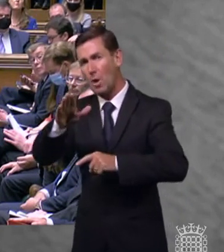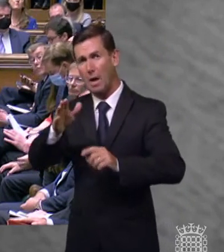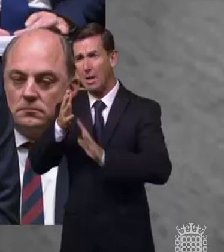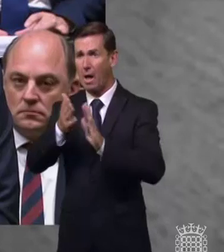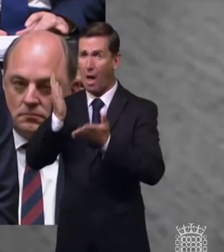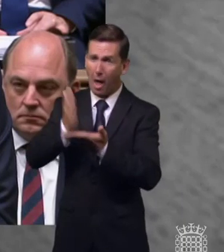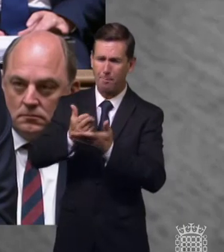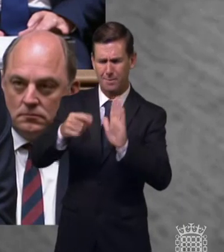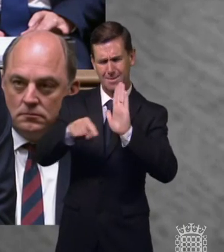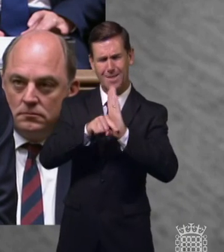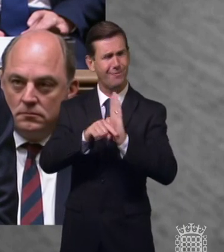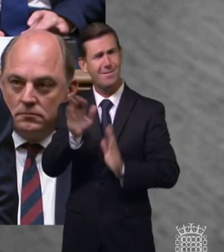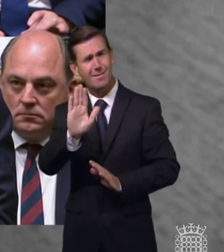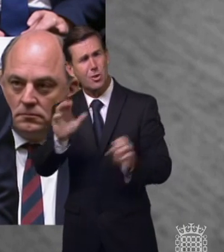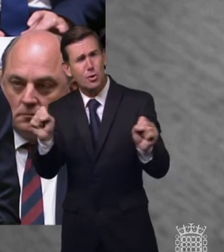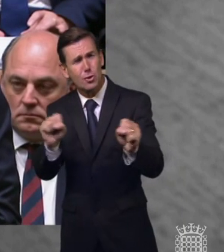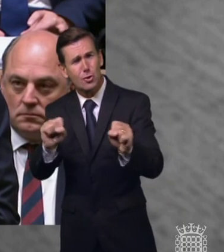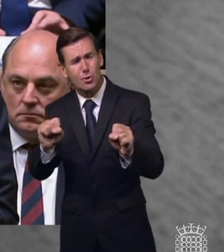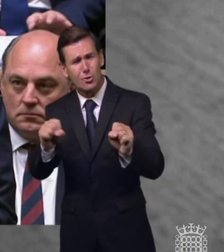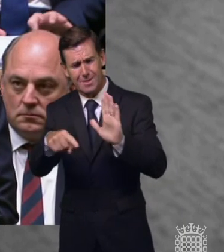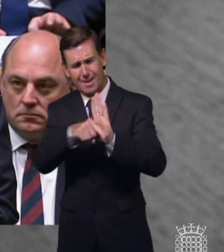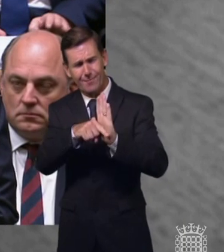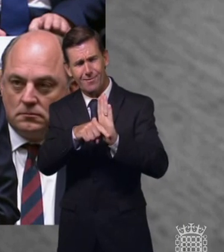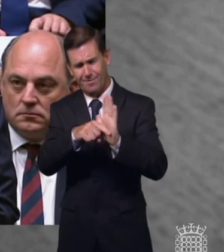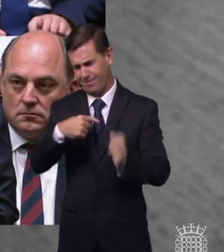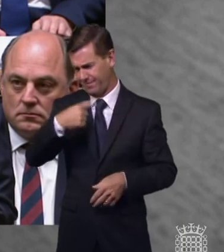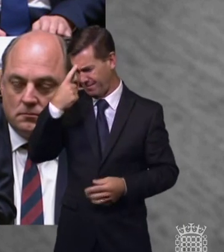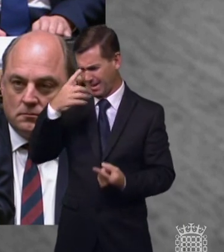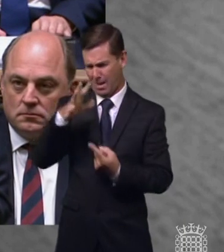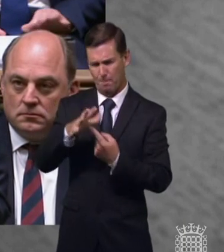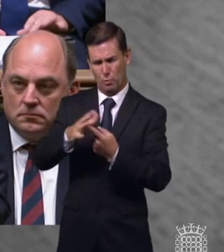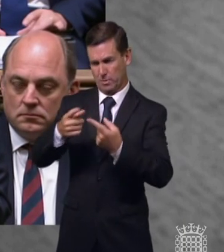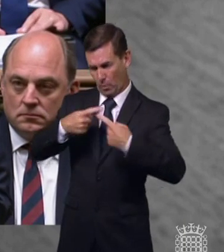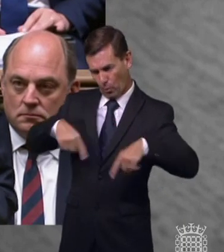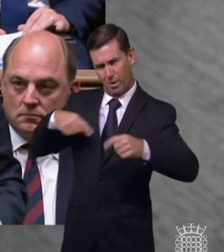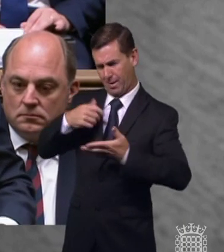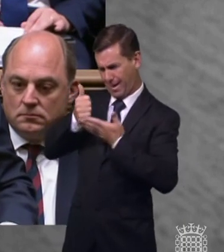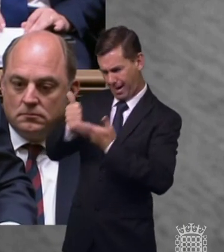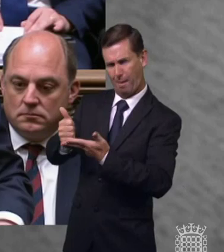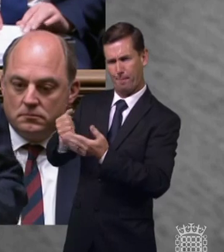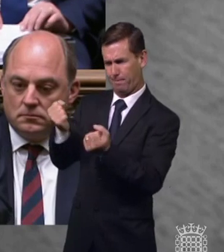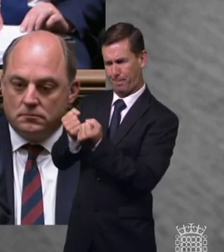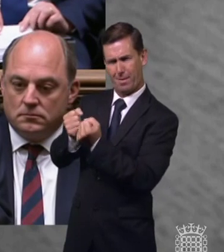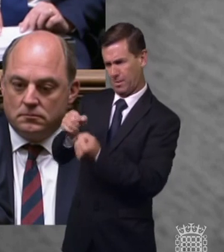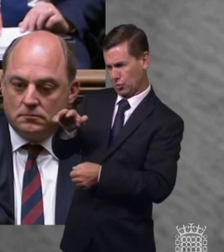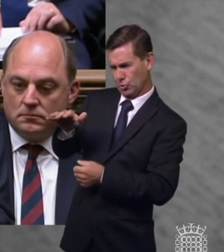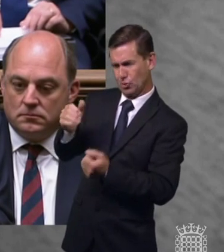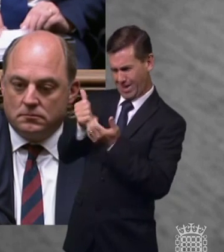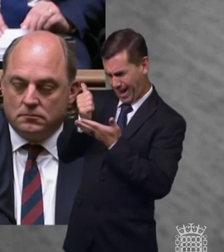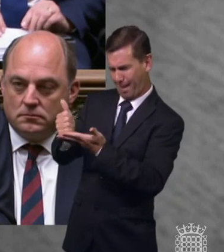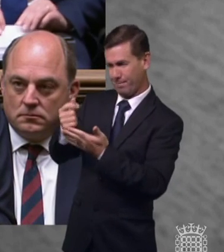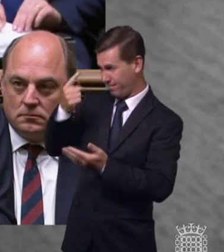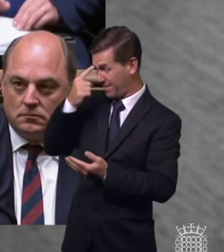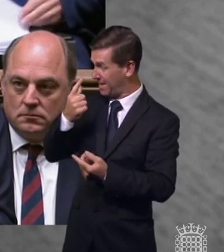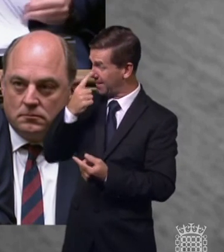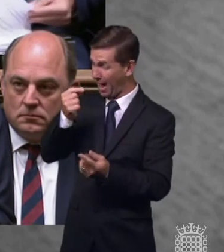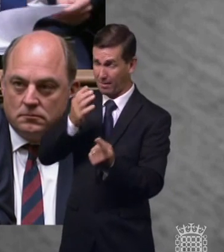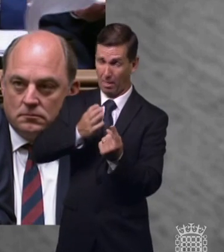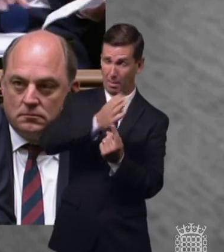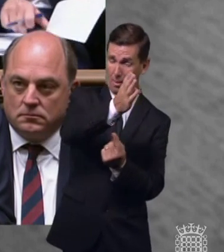At this bleak turning point, we must help the people of Afghanistan to choose the best of all their possible futures.